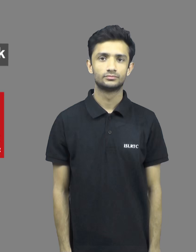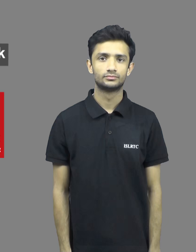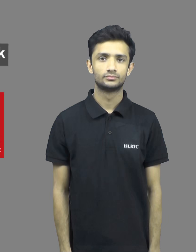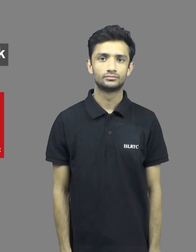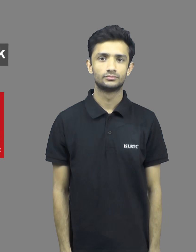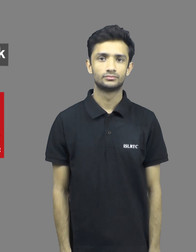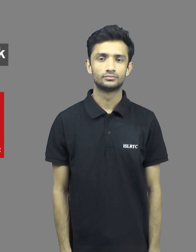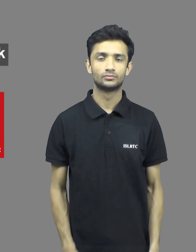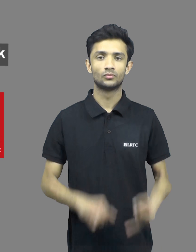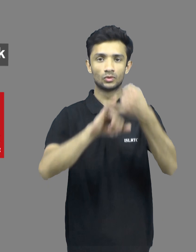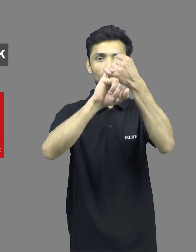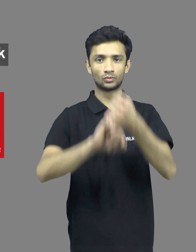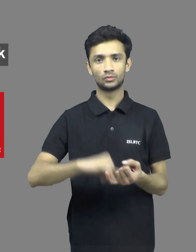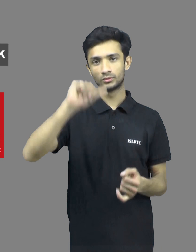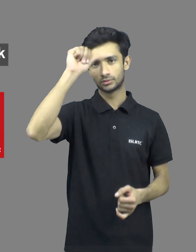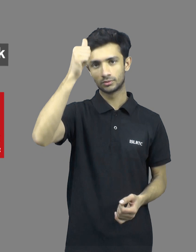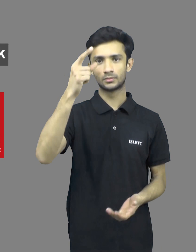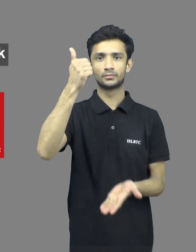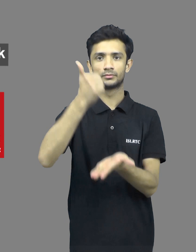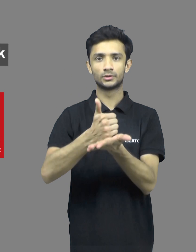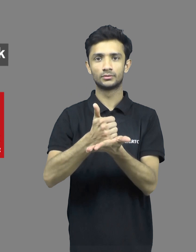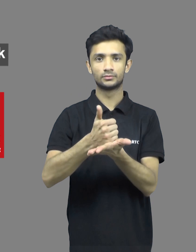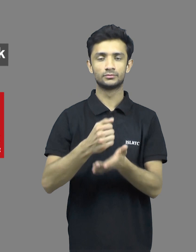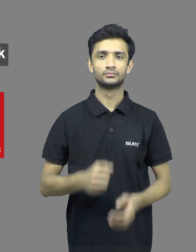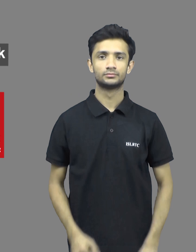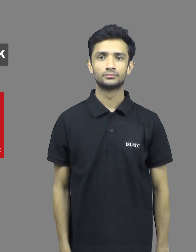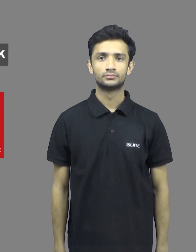South Indian Bank